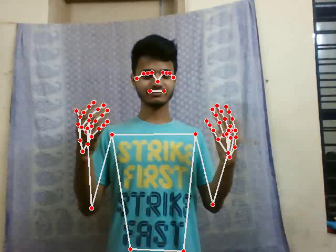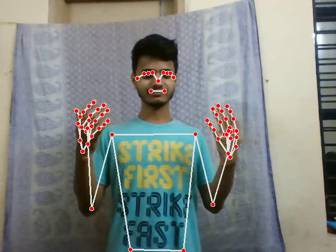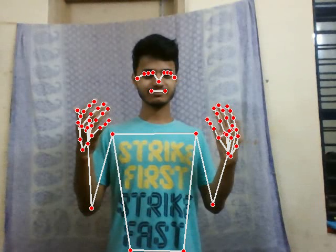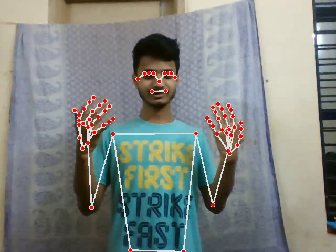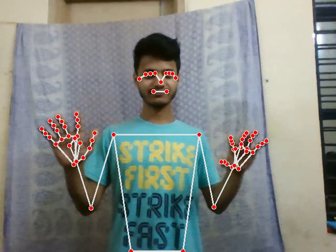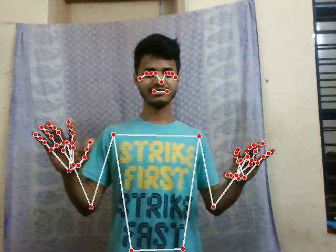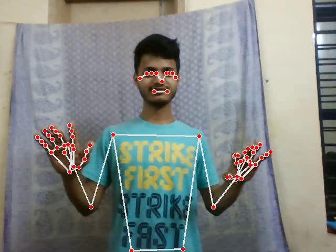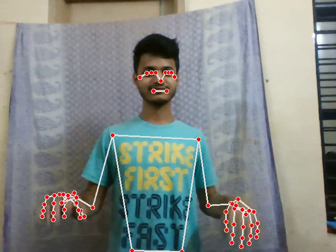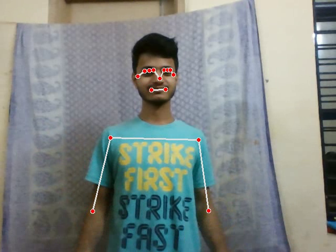do not want